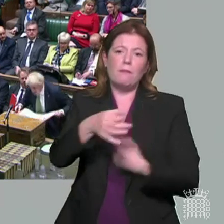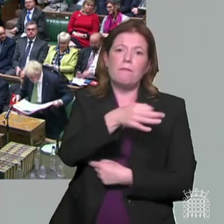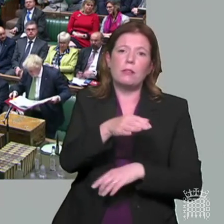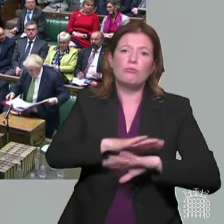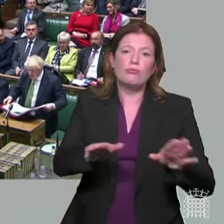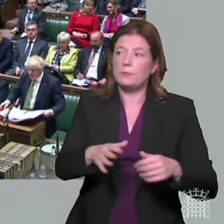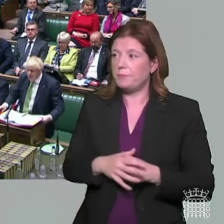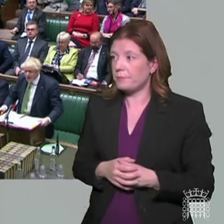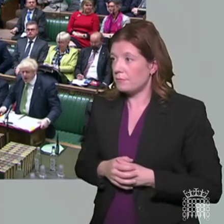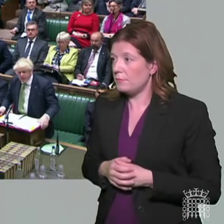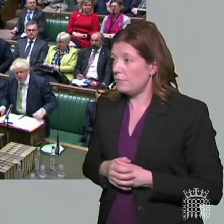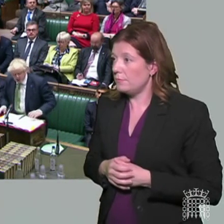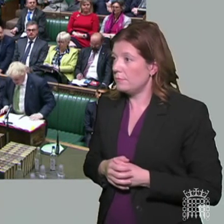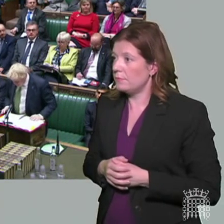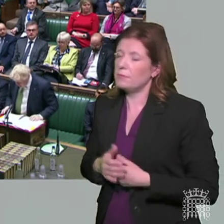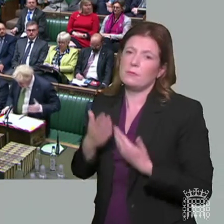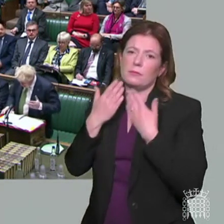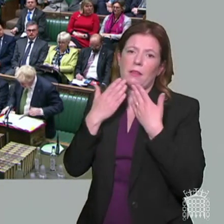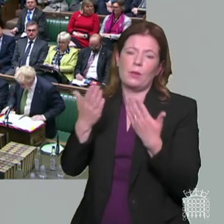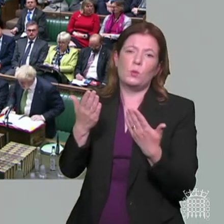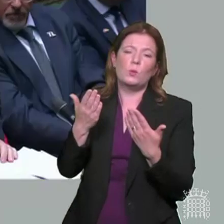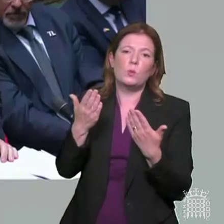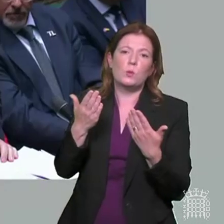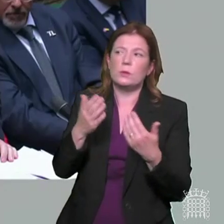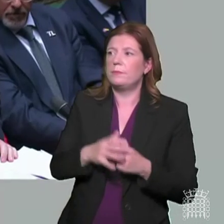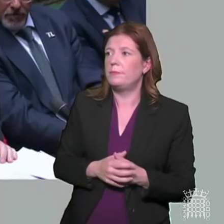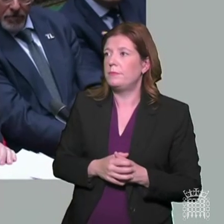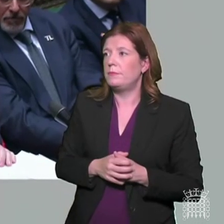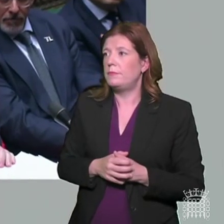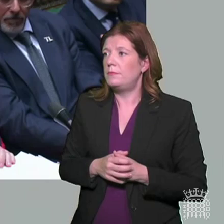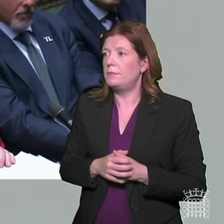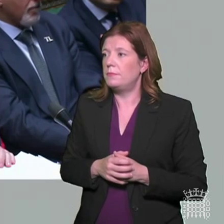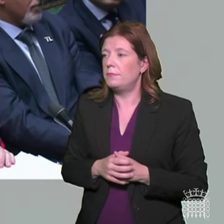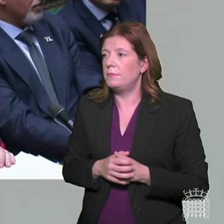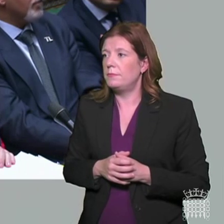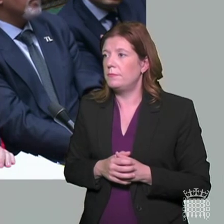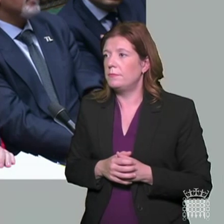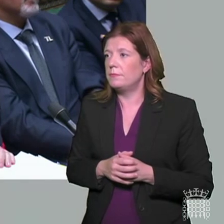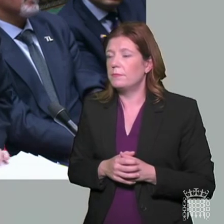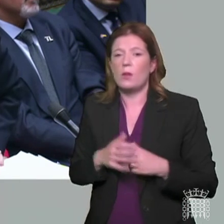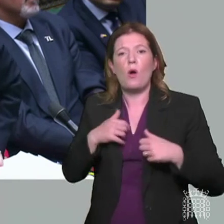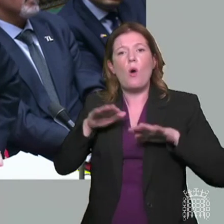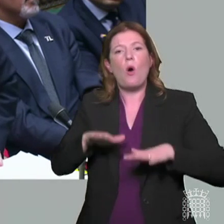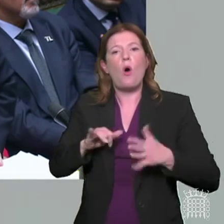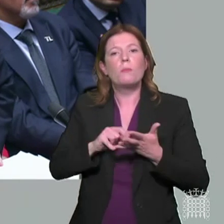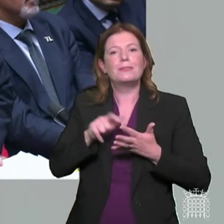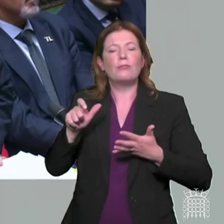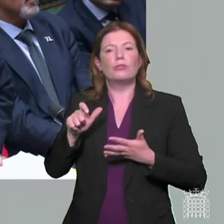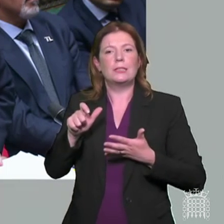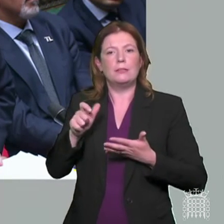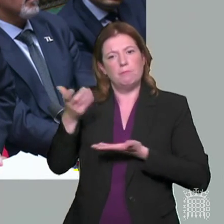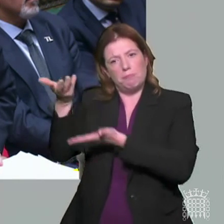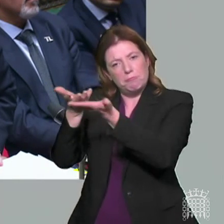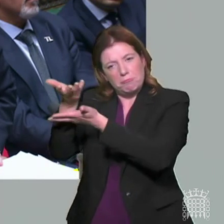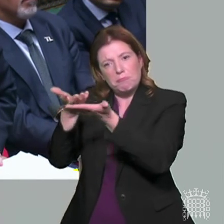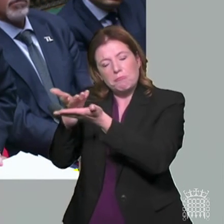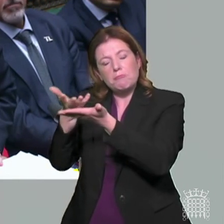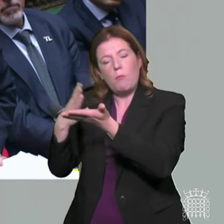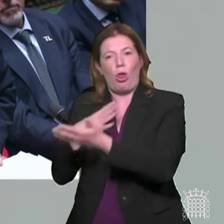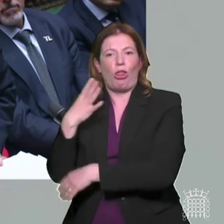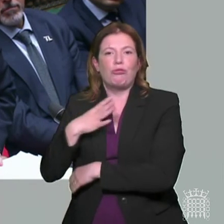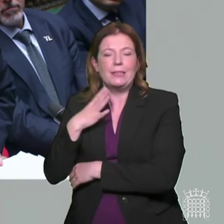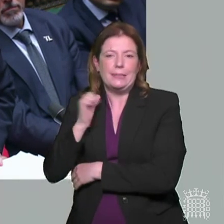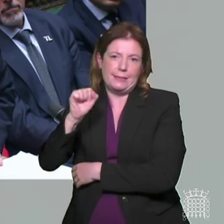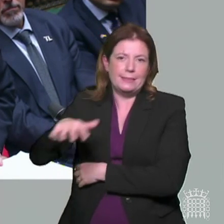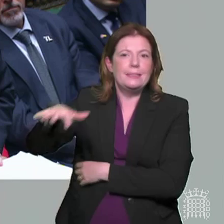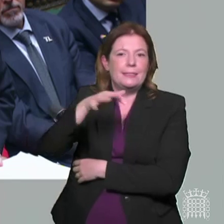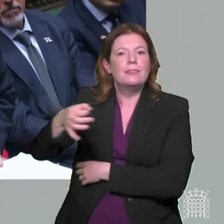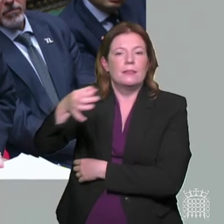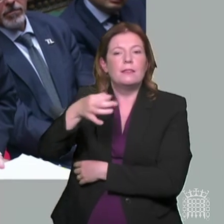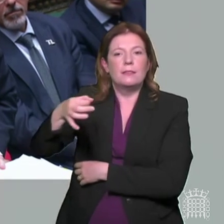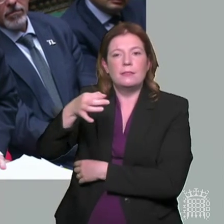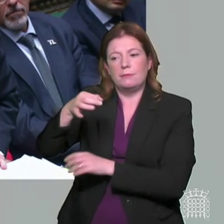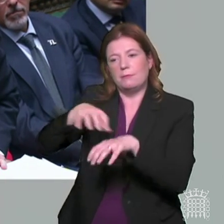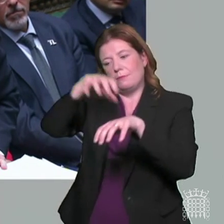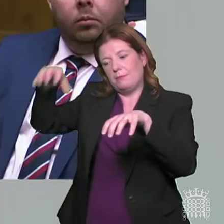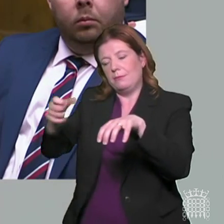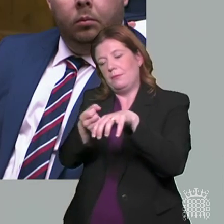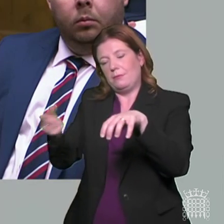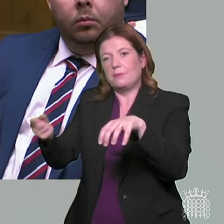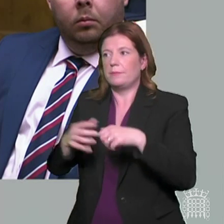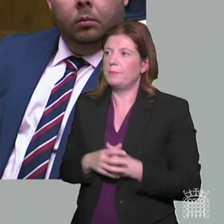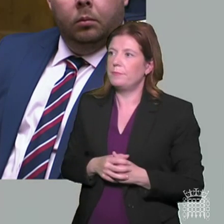I thank my honourable Friend very much, and I know that my right honourable Friend the Home Secretary is engaging with him and others locally about the use of the site.